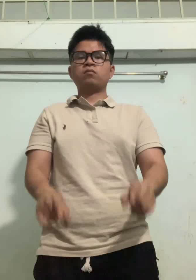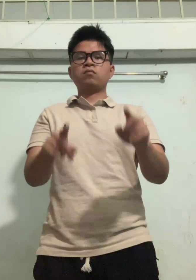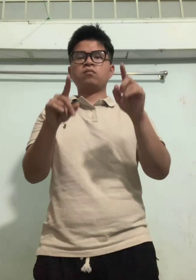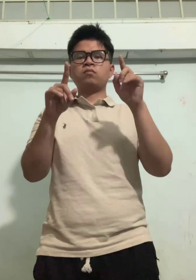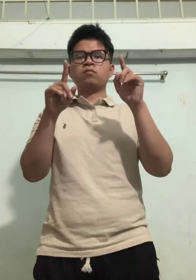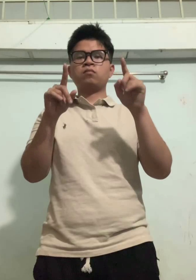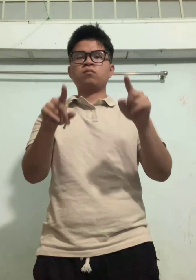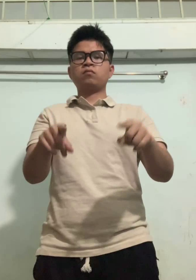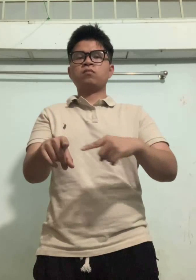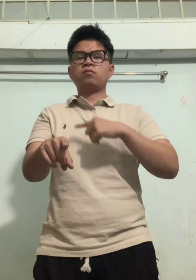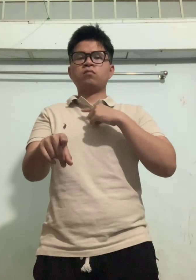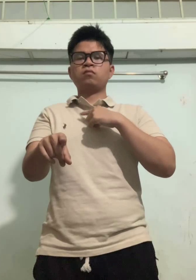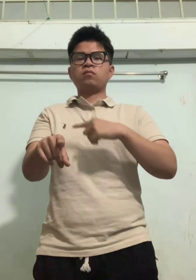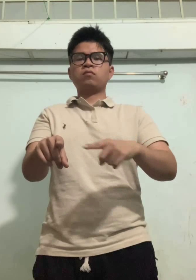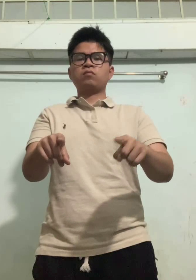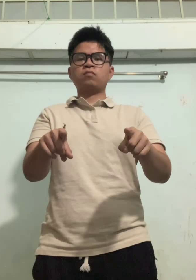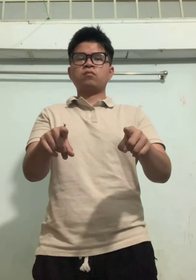phut